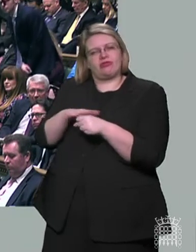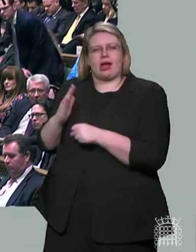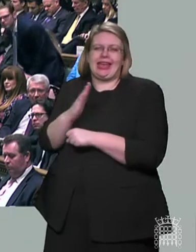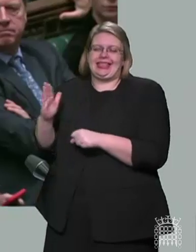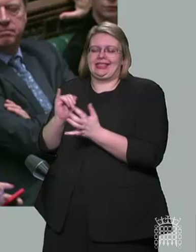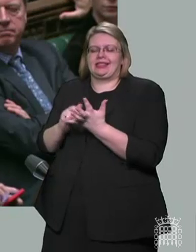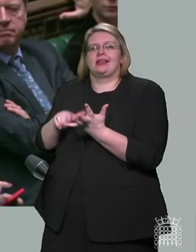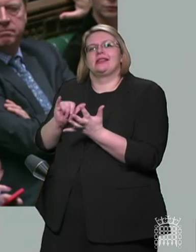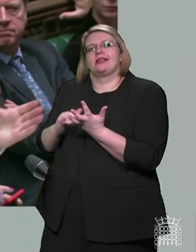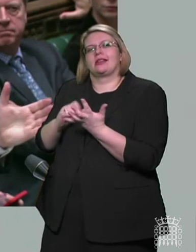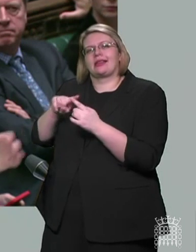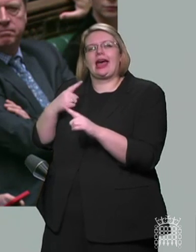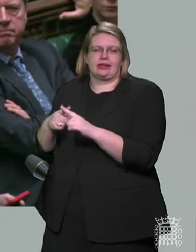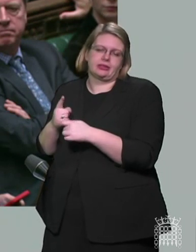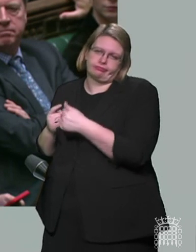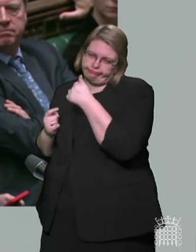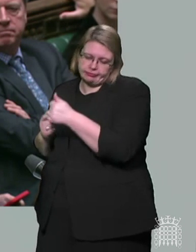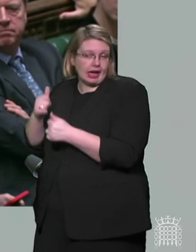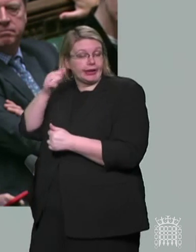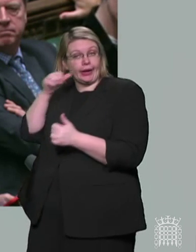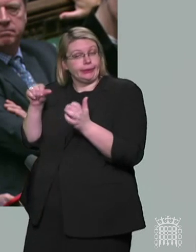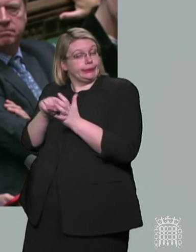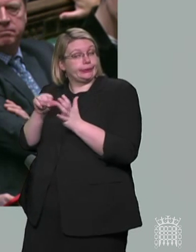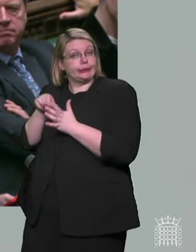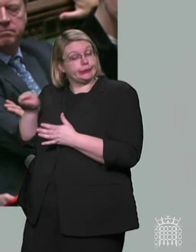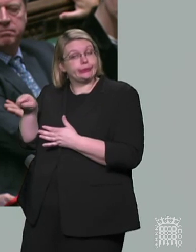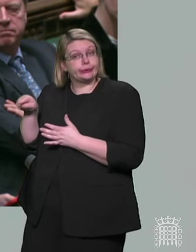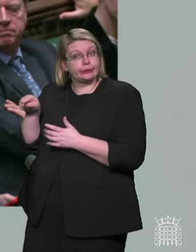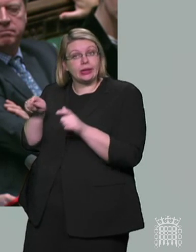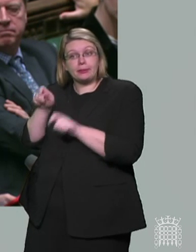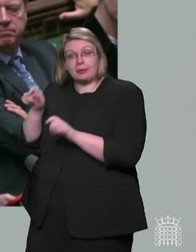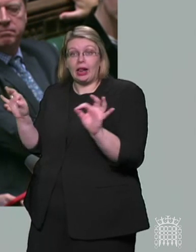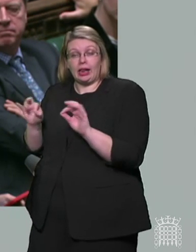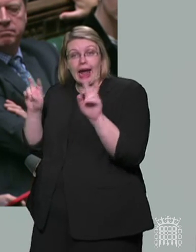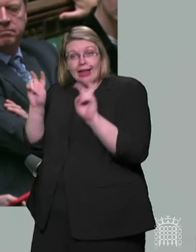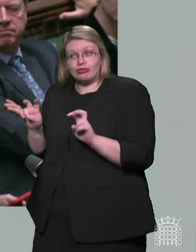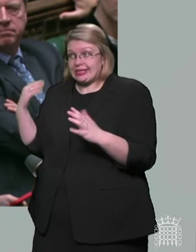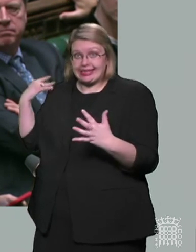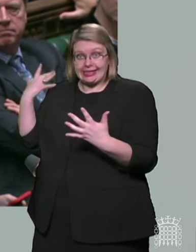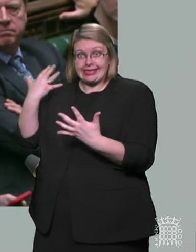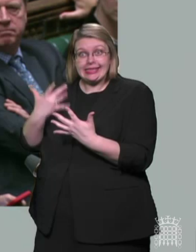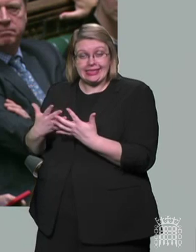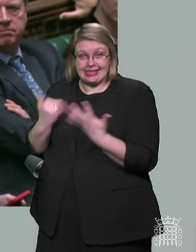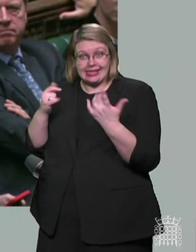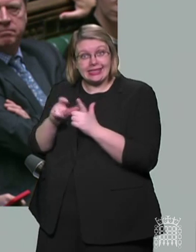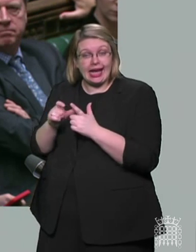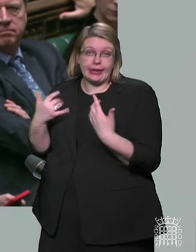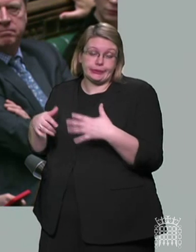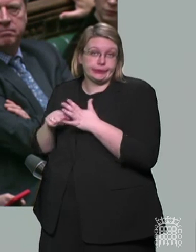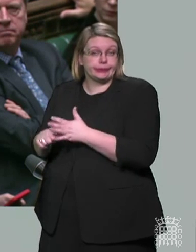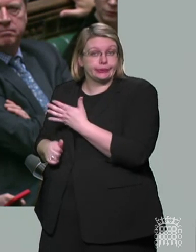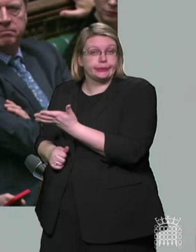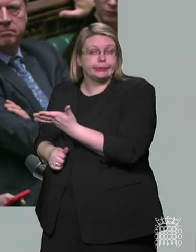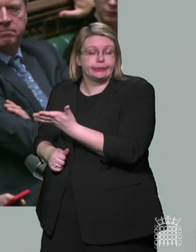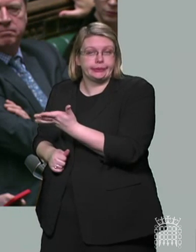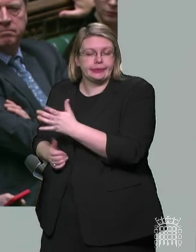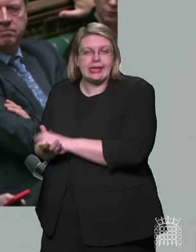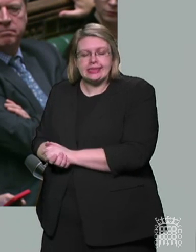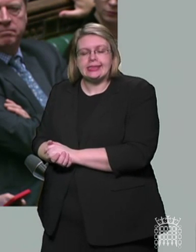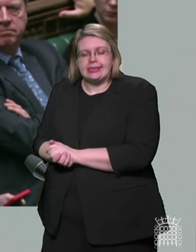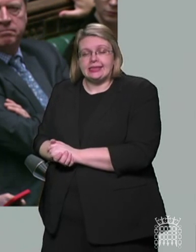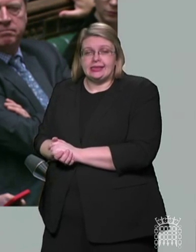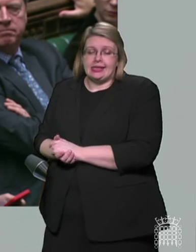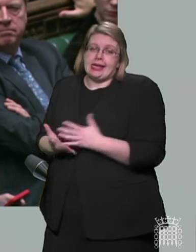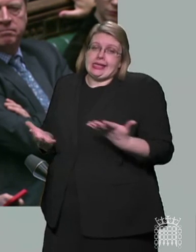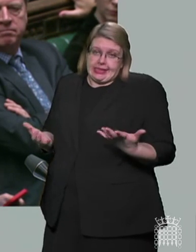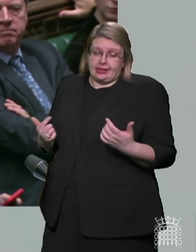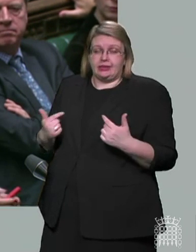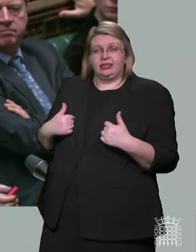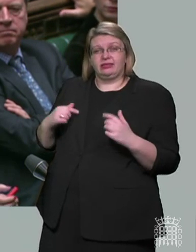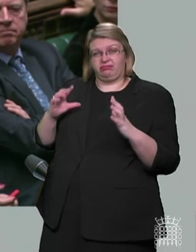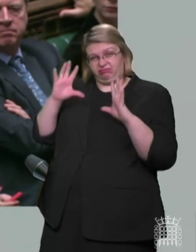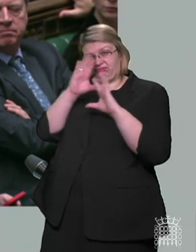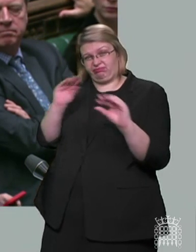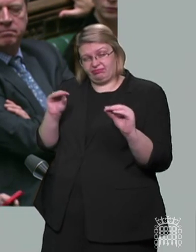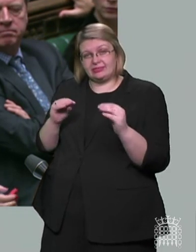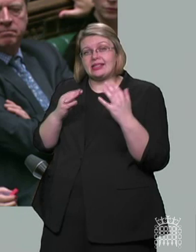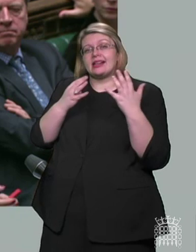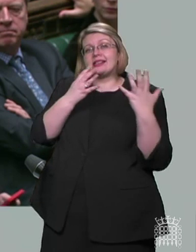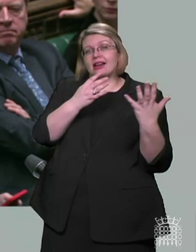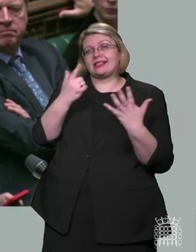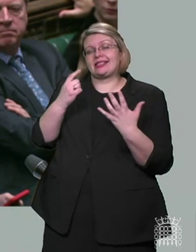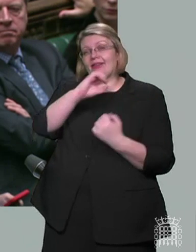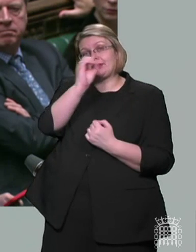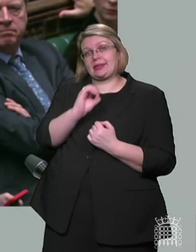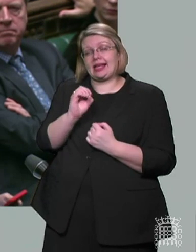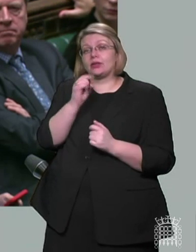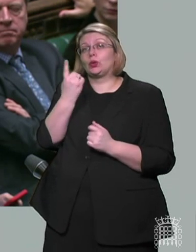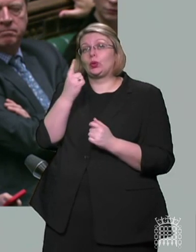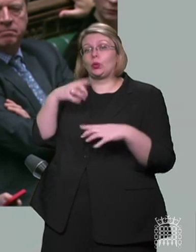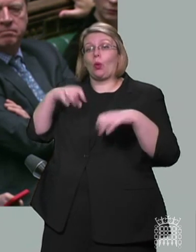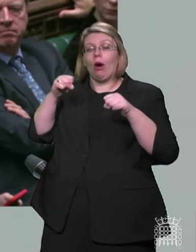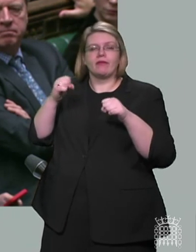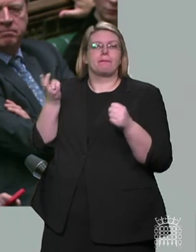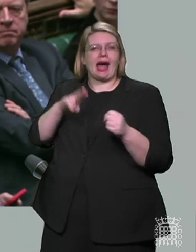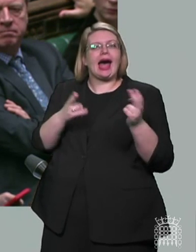I know how tough it is for people who have been short of power for days on end, and it is no consolation to them for me to say that 97% of those who lost power have now been reconnected.